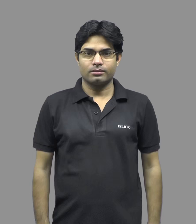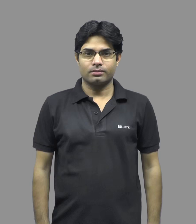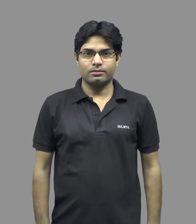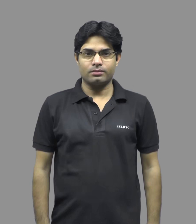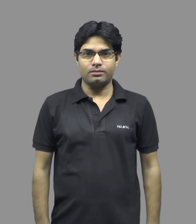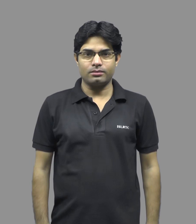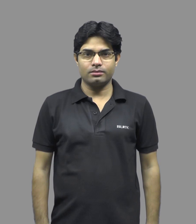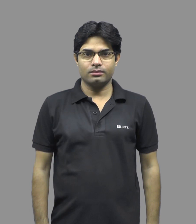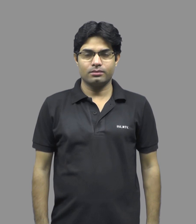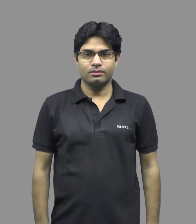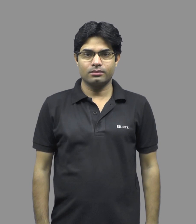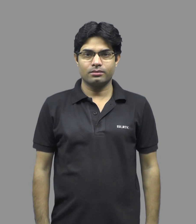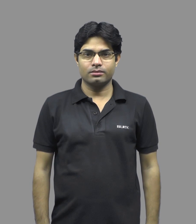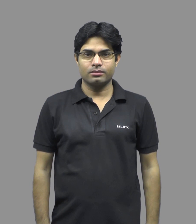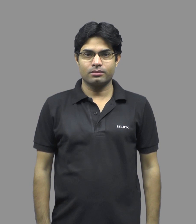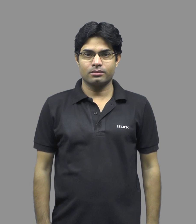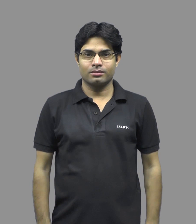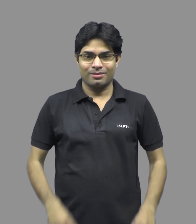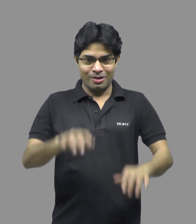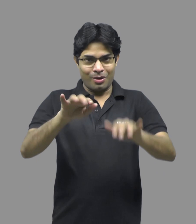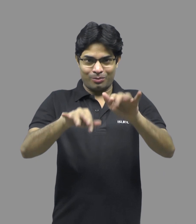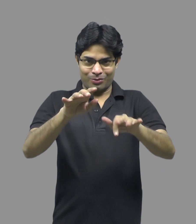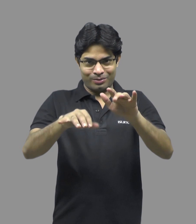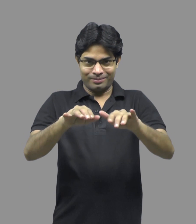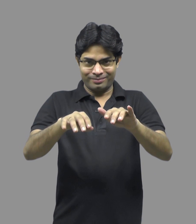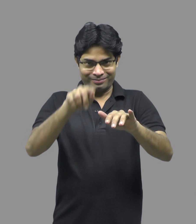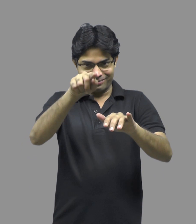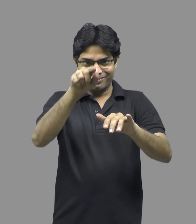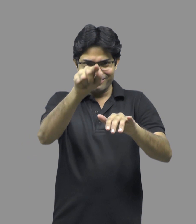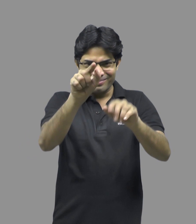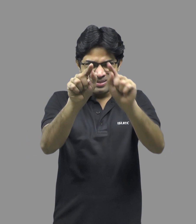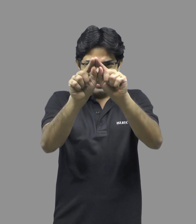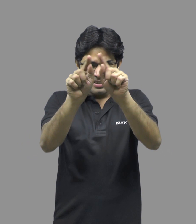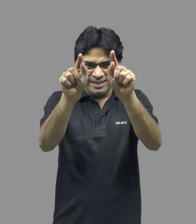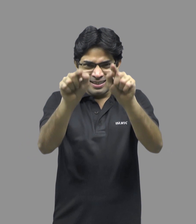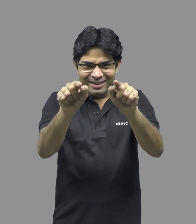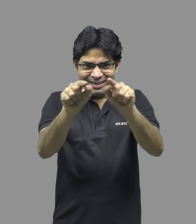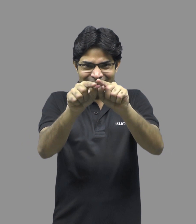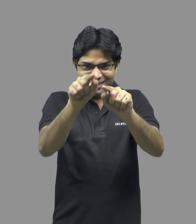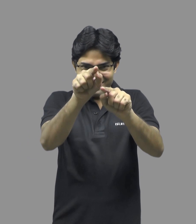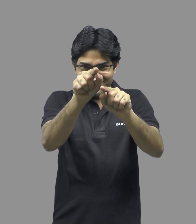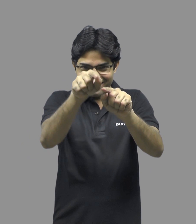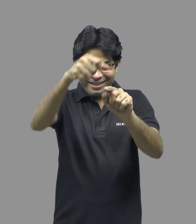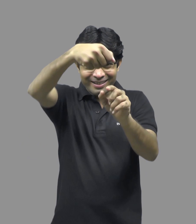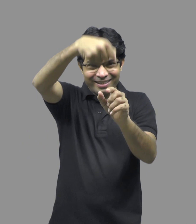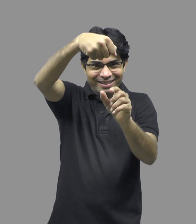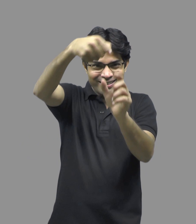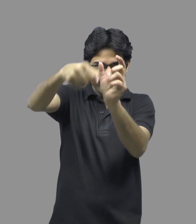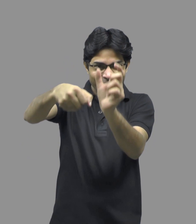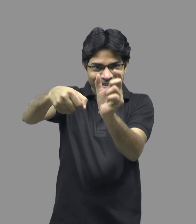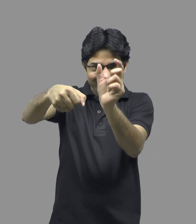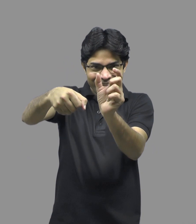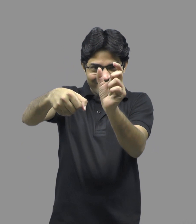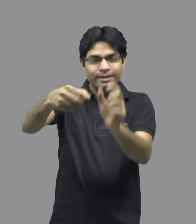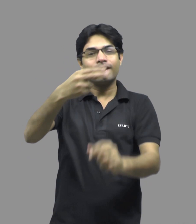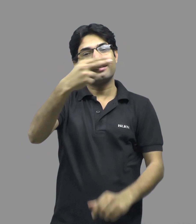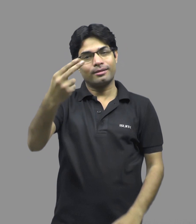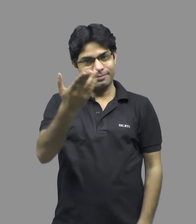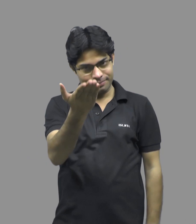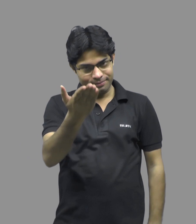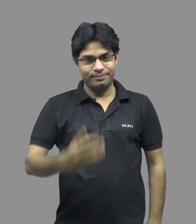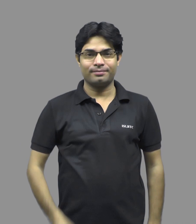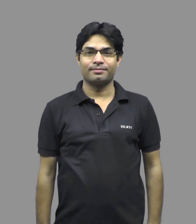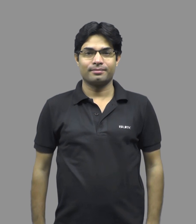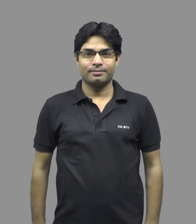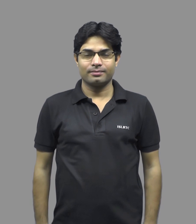Folder